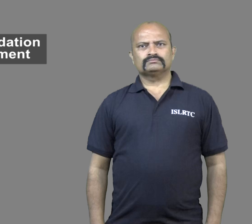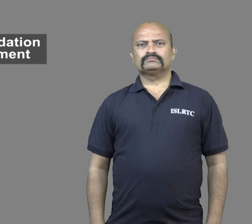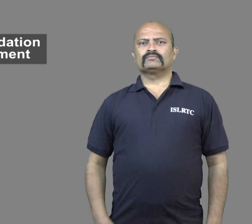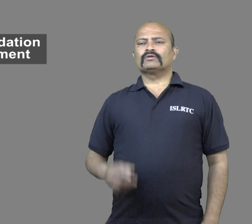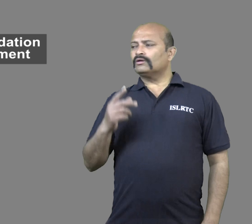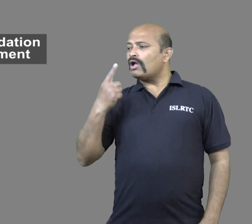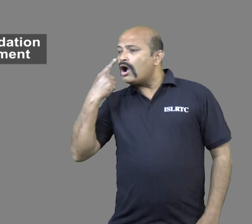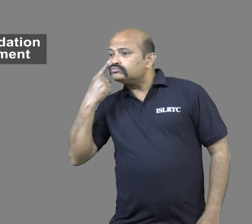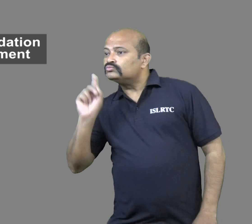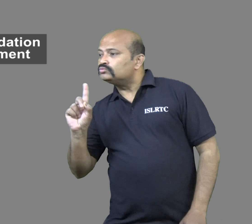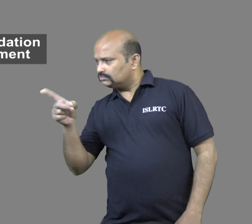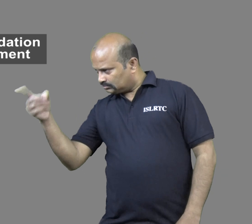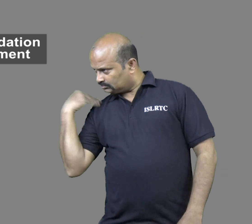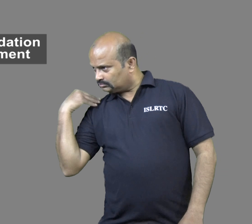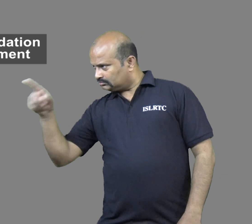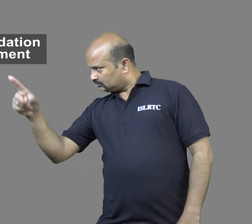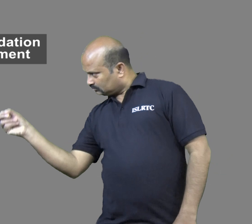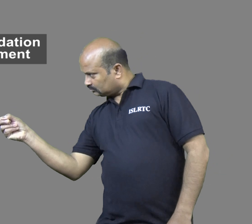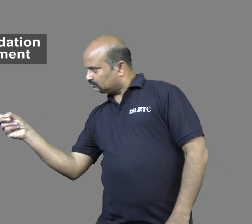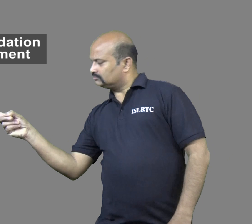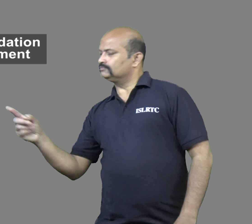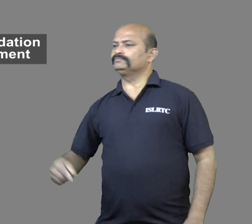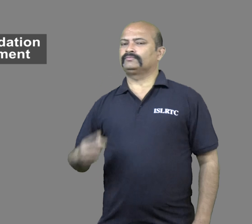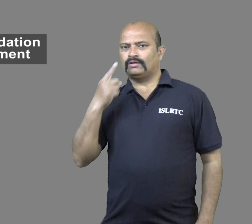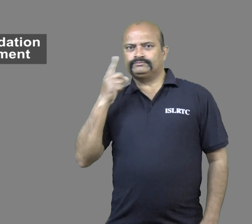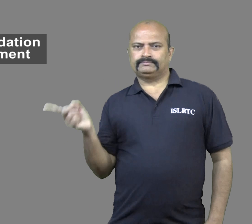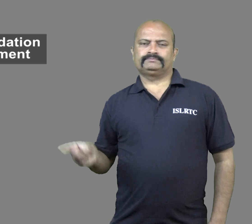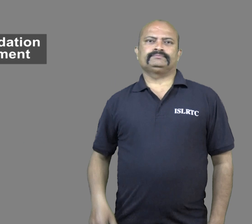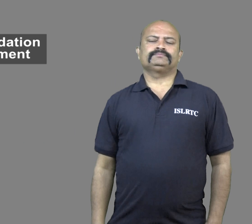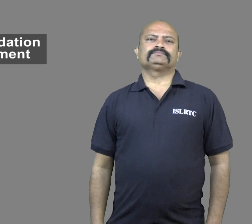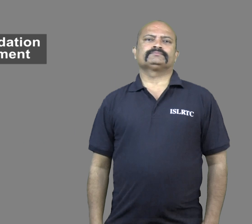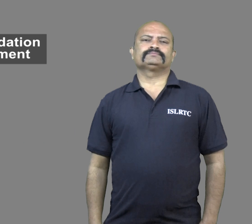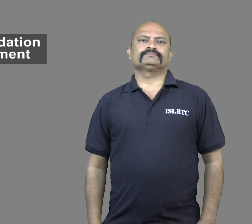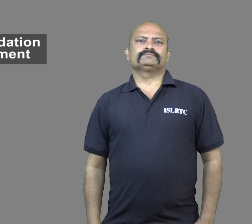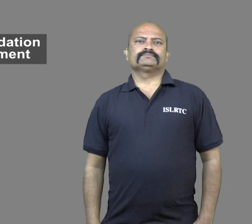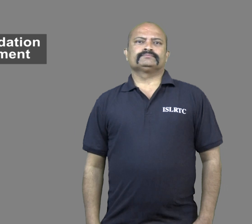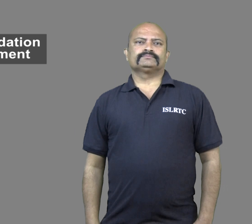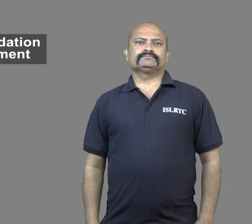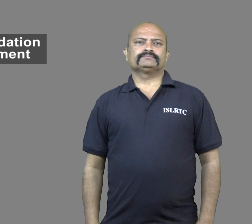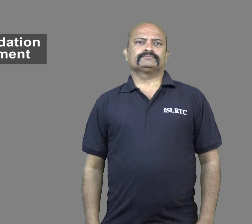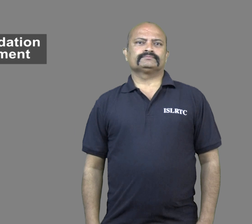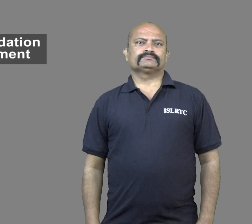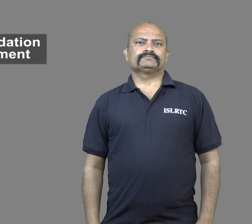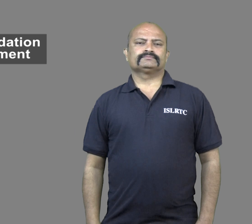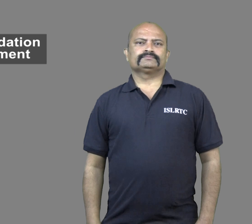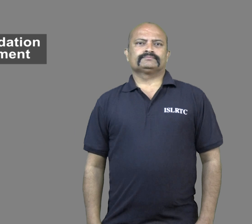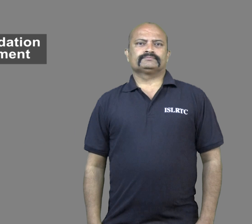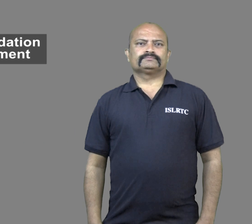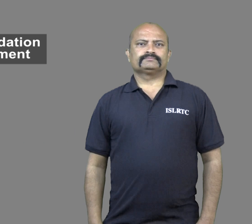Accommodation Endorsement